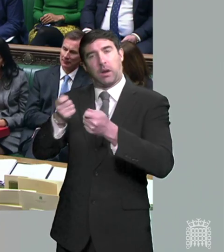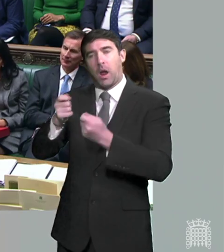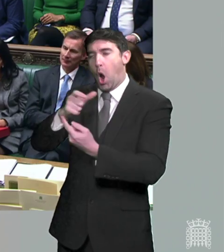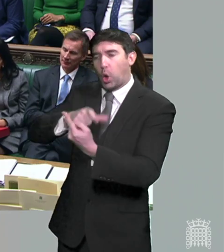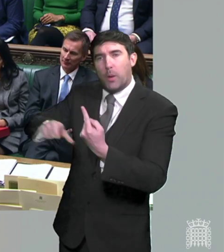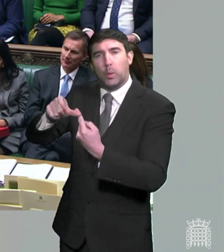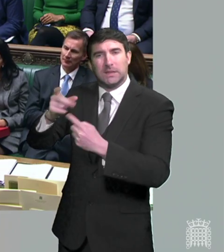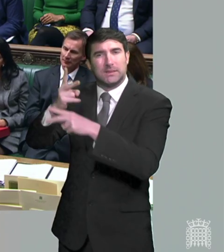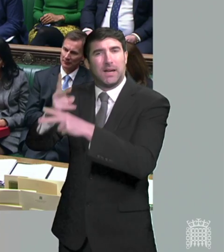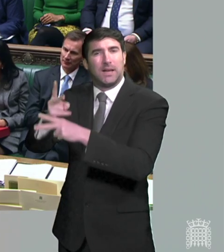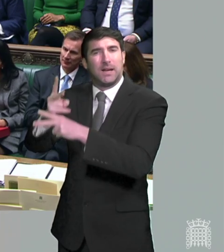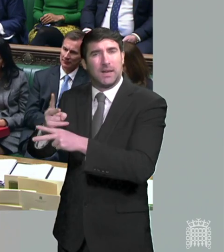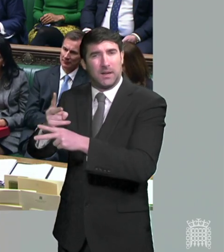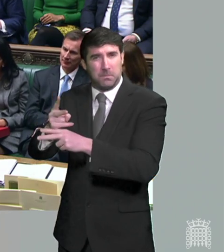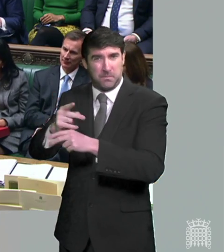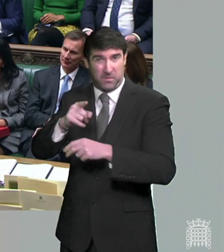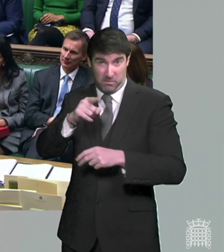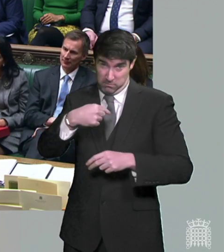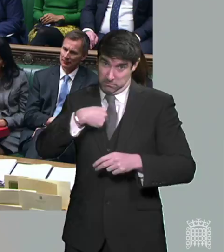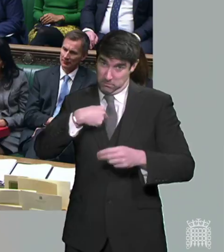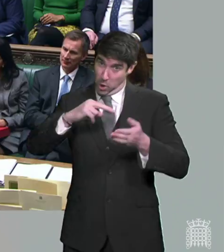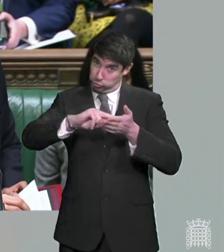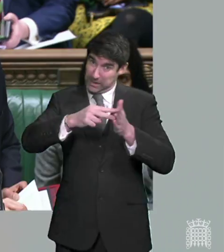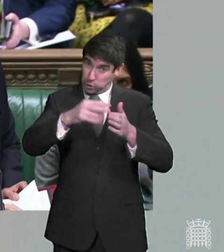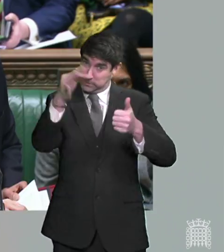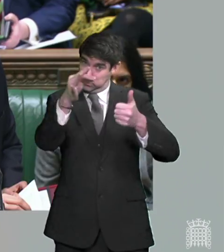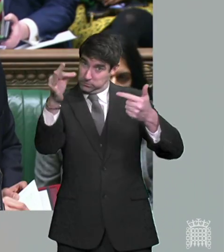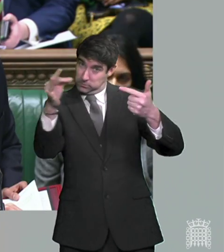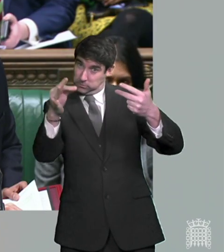Those are all very practical steps that will make a difference in the short term.